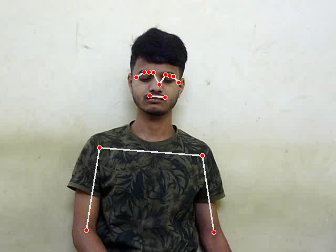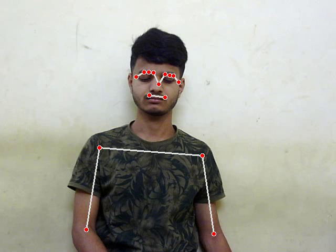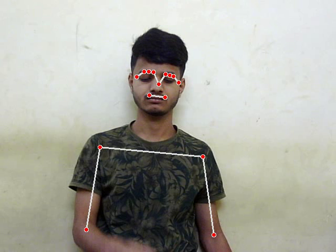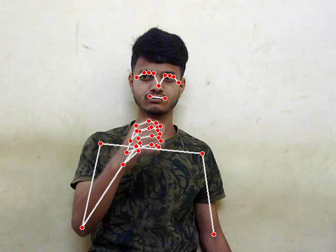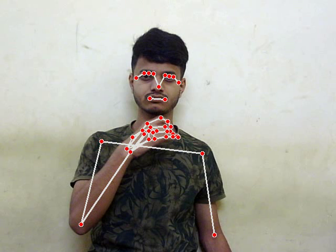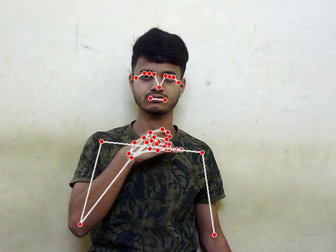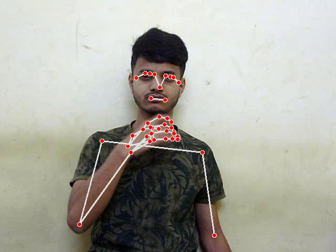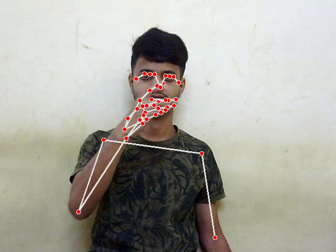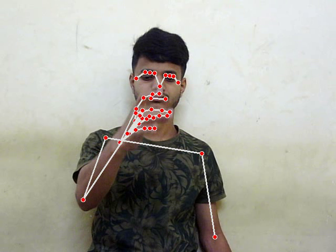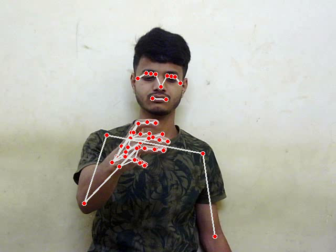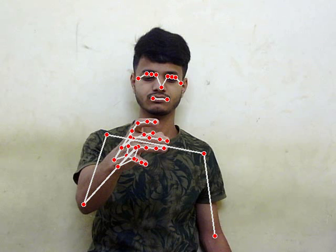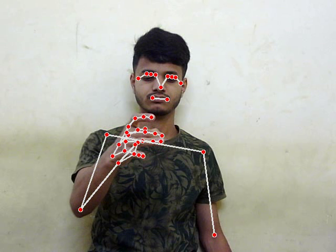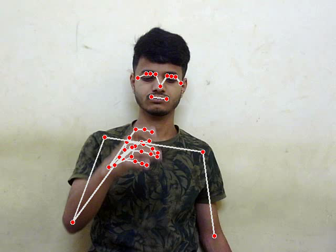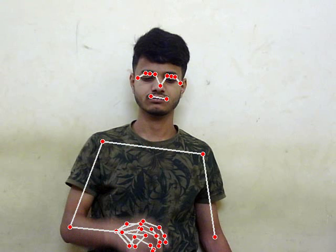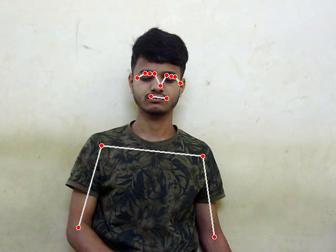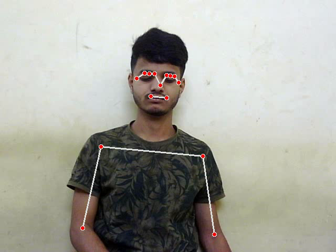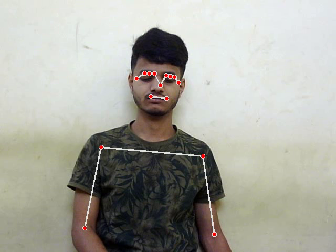like